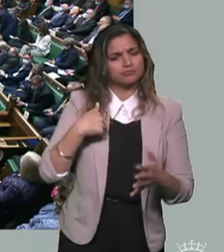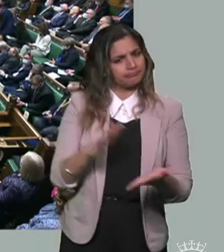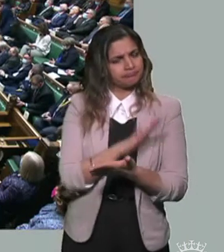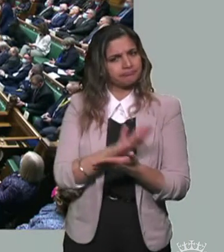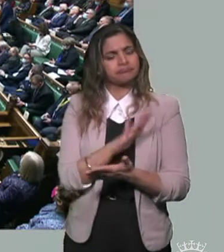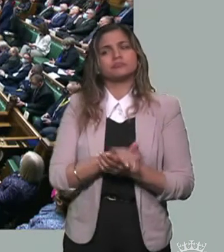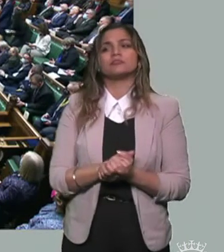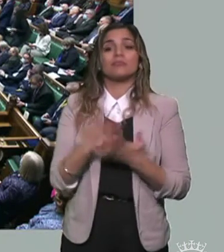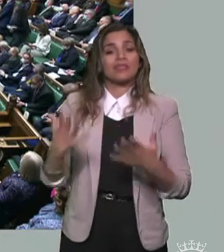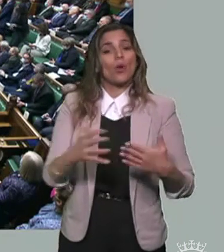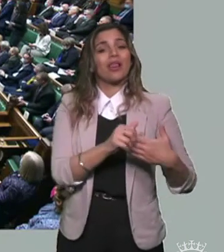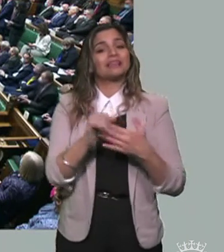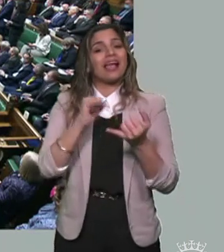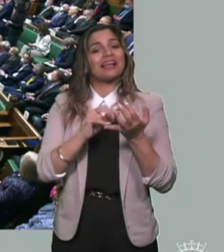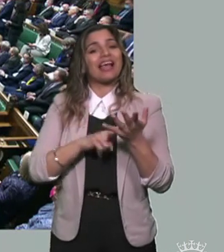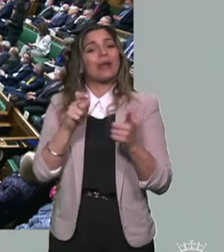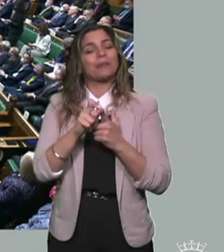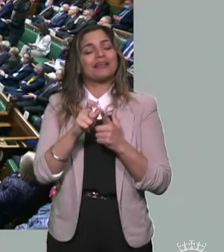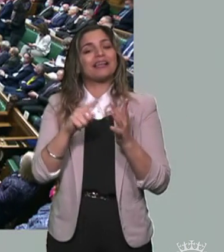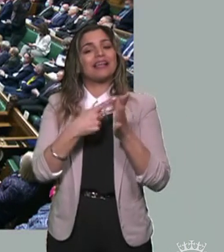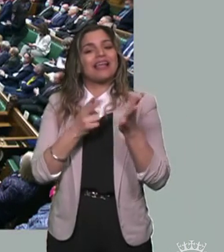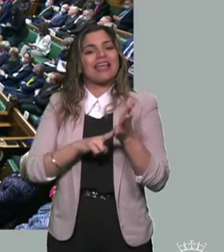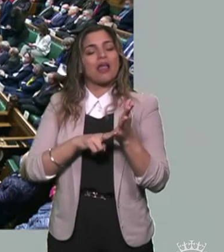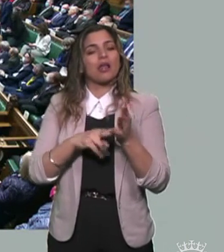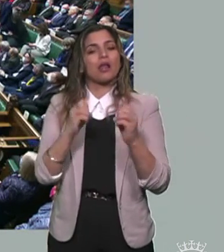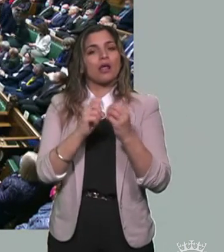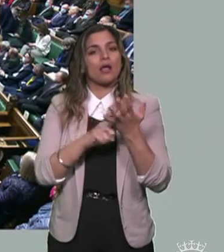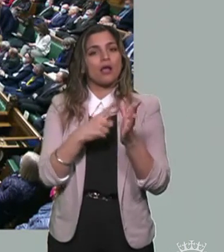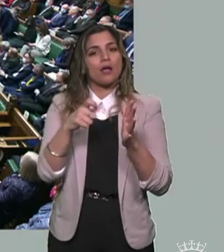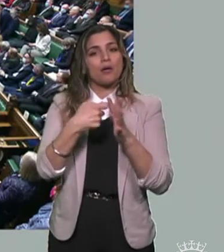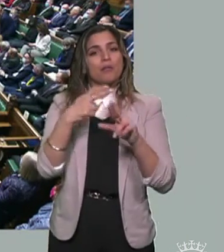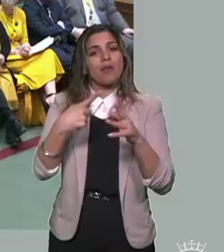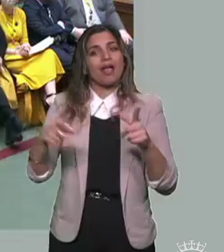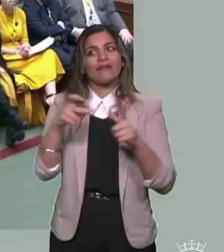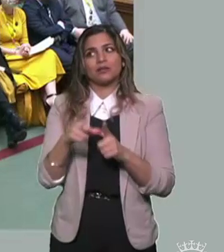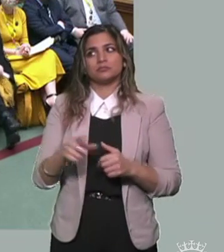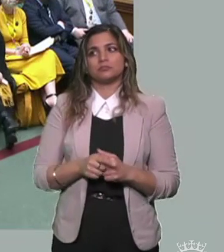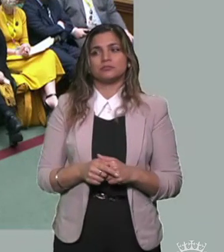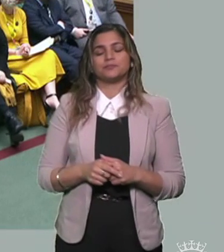We now come to the leader of the Scottish National party, Ian Blackford.